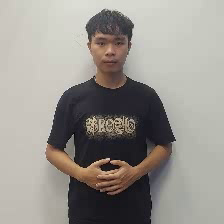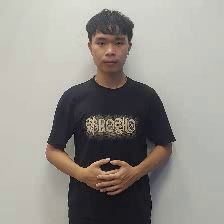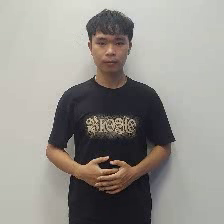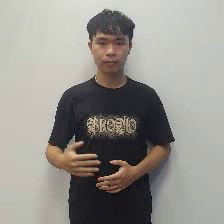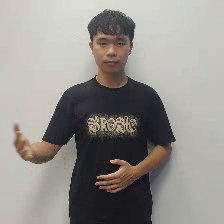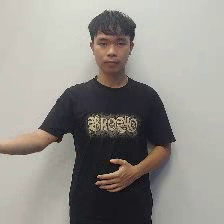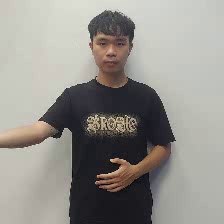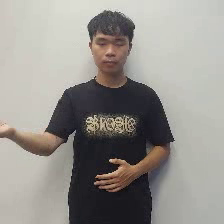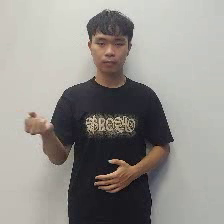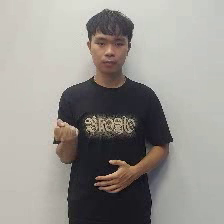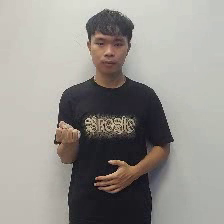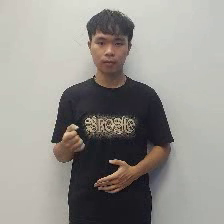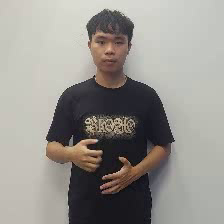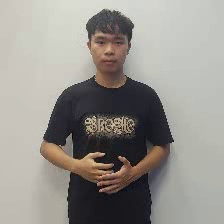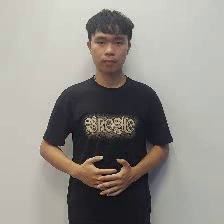Sử dụng